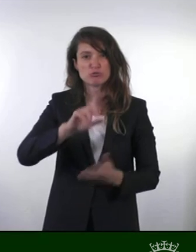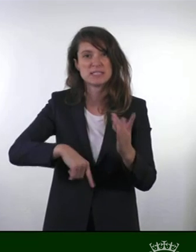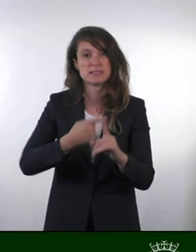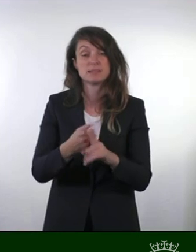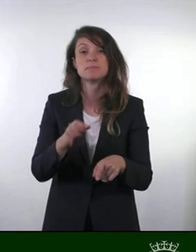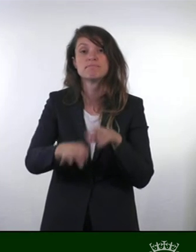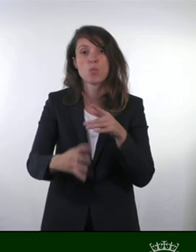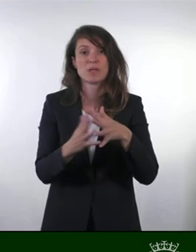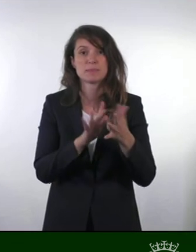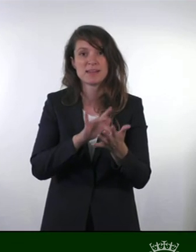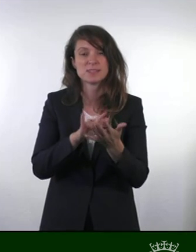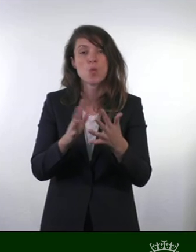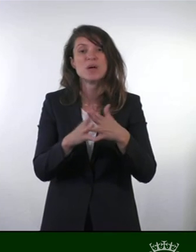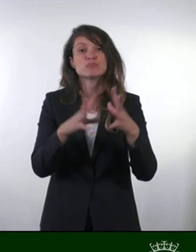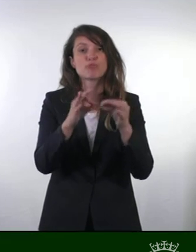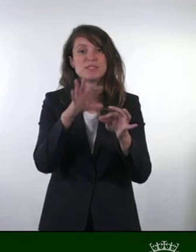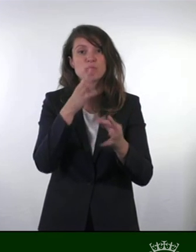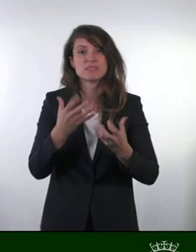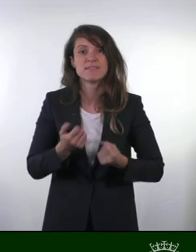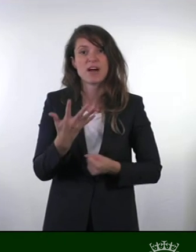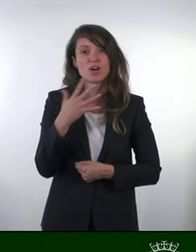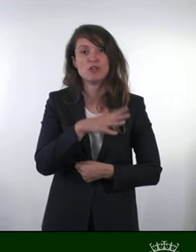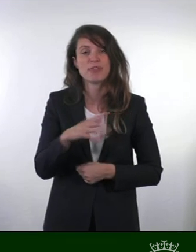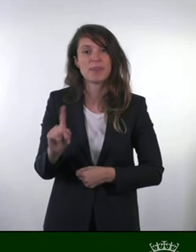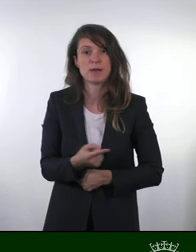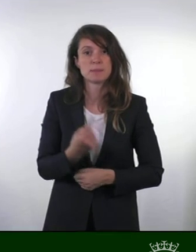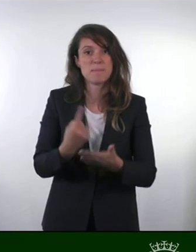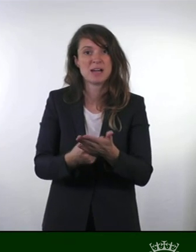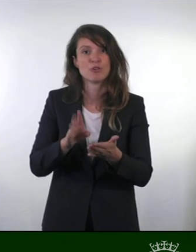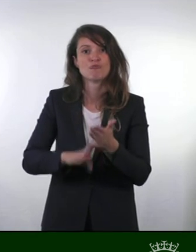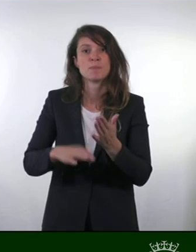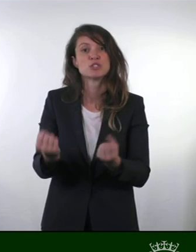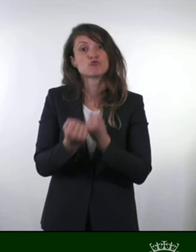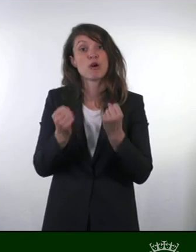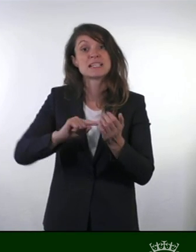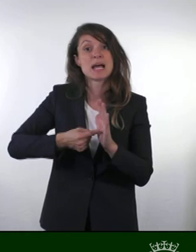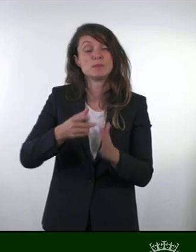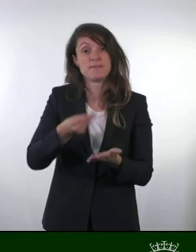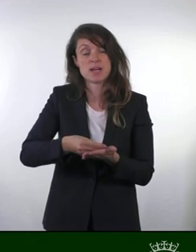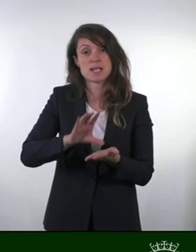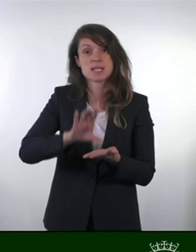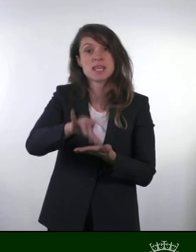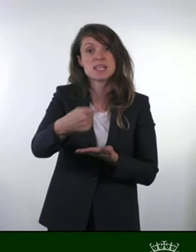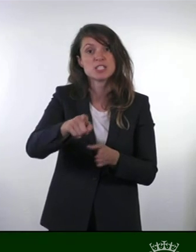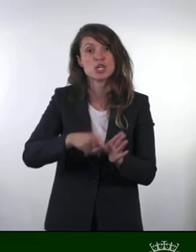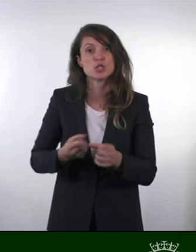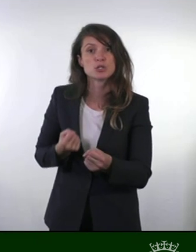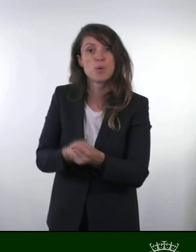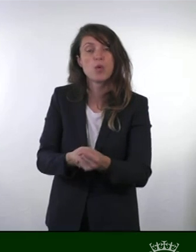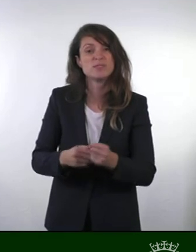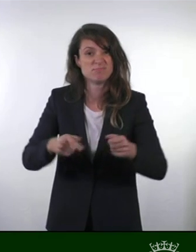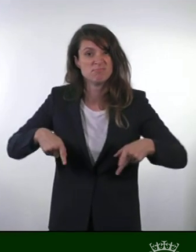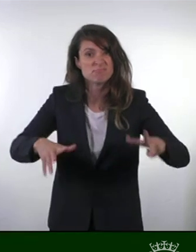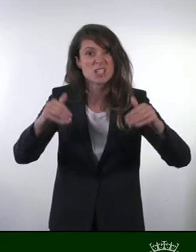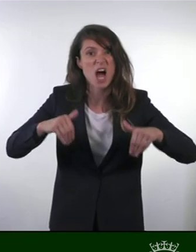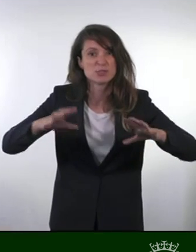I am delighted that West Bromwich will receive at least £500,000 from the Stronger Towns Fund this year to support its high street and local community.